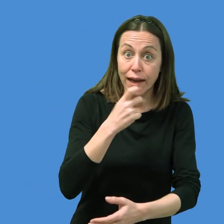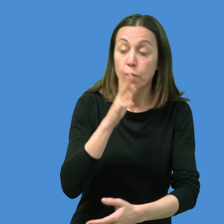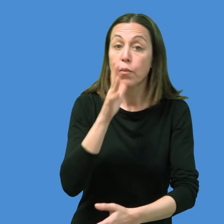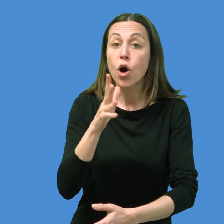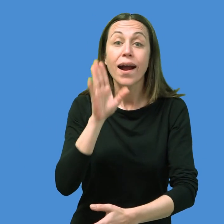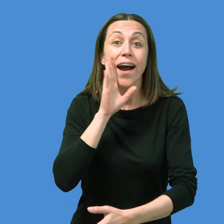motivo